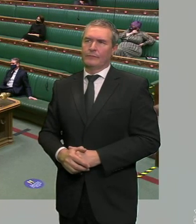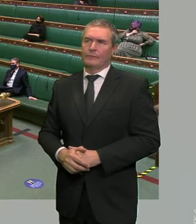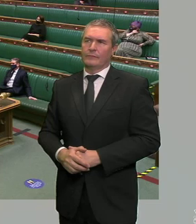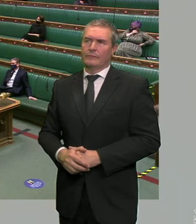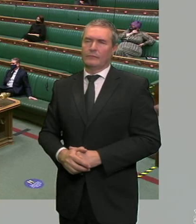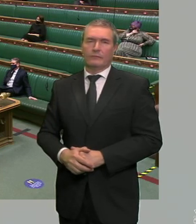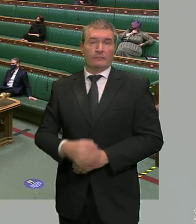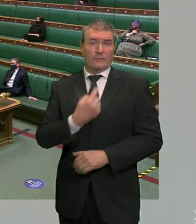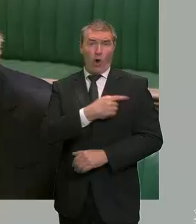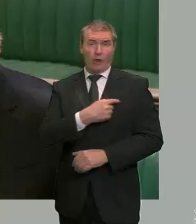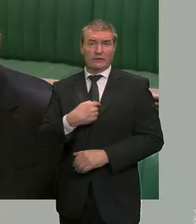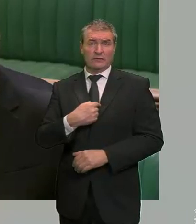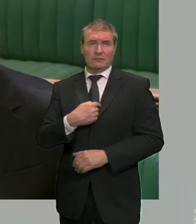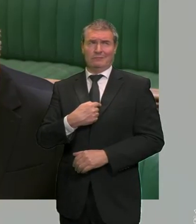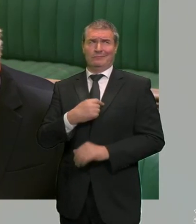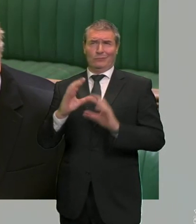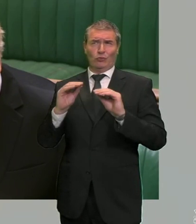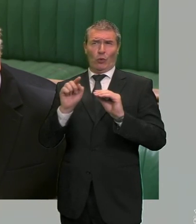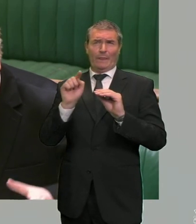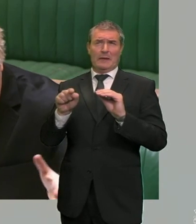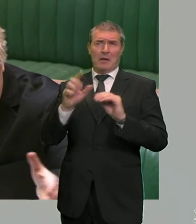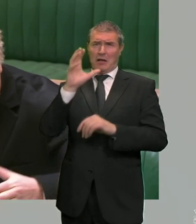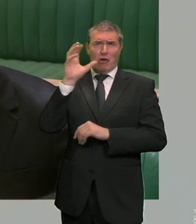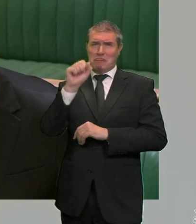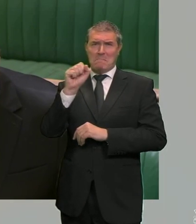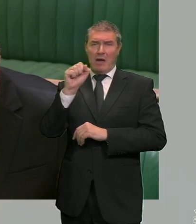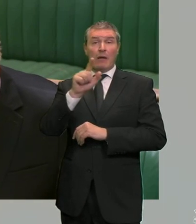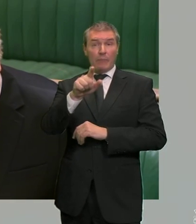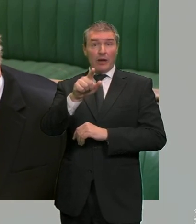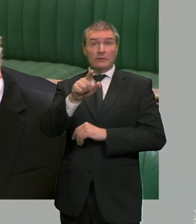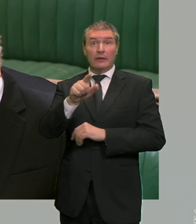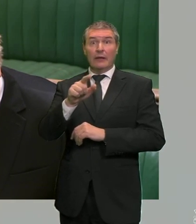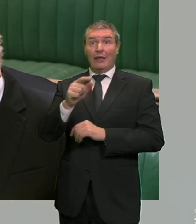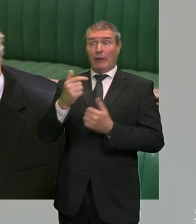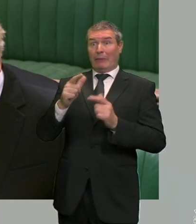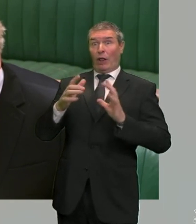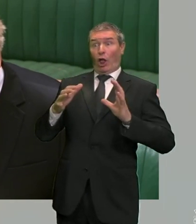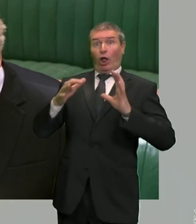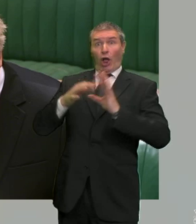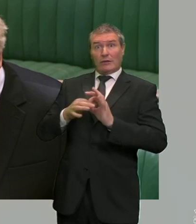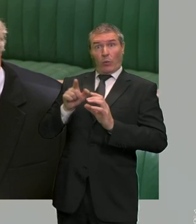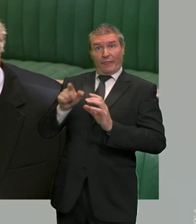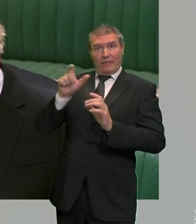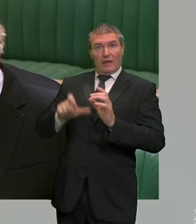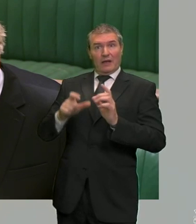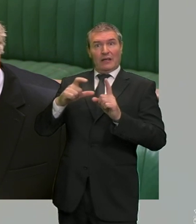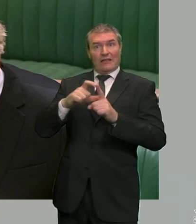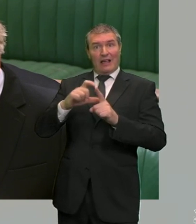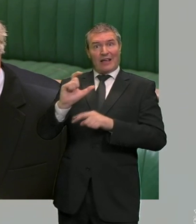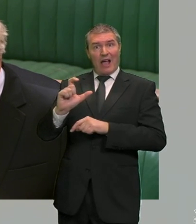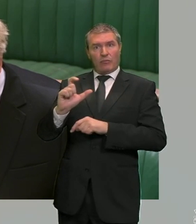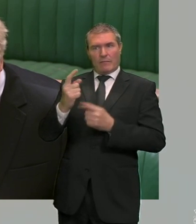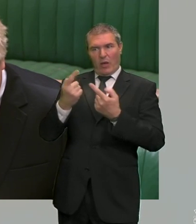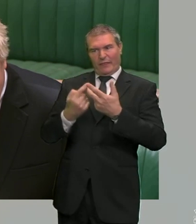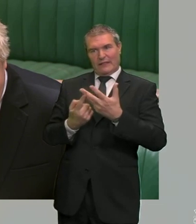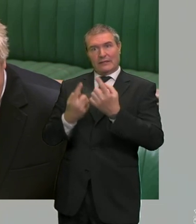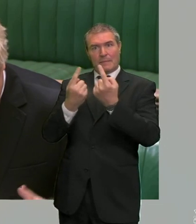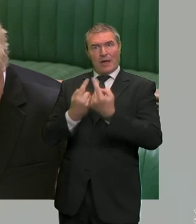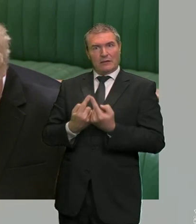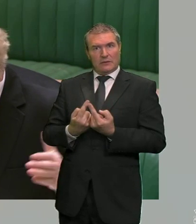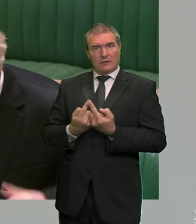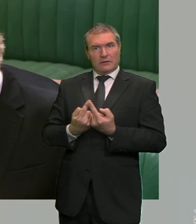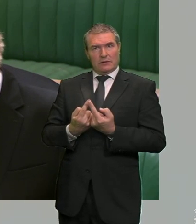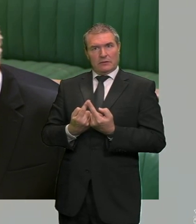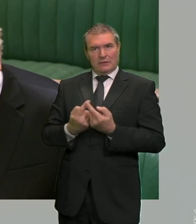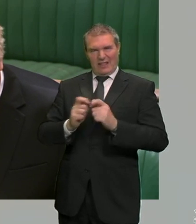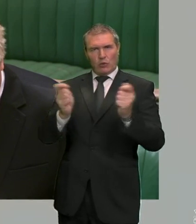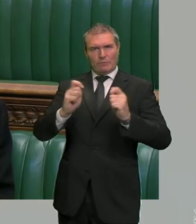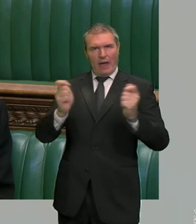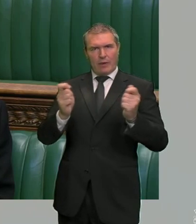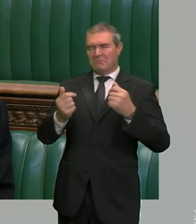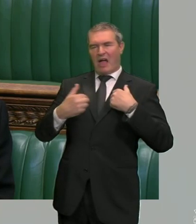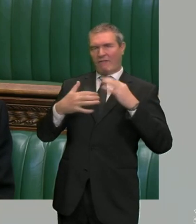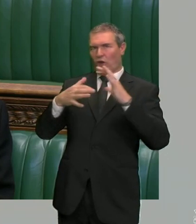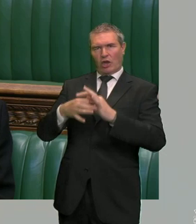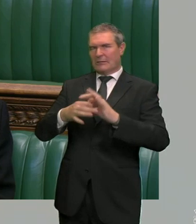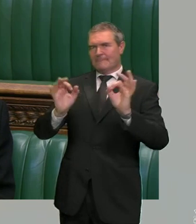The honest truth—I cannot remember when I last spoke to Dave, but if the honourable Lady wants to know whether I have had any contact with him about any of the matters that have been in the press, the answer is no.